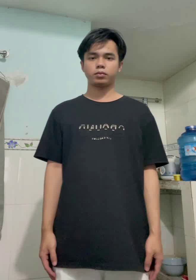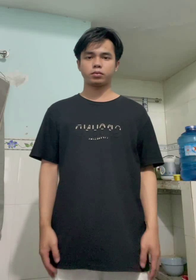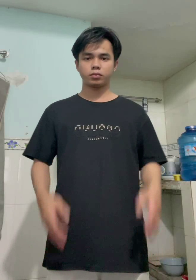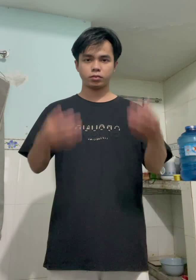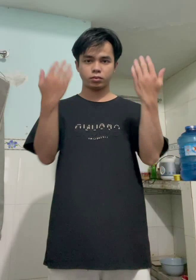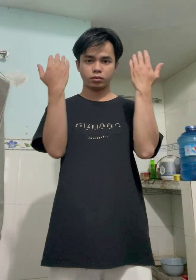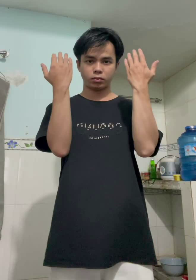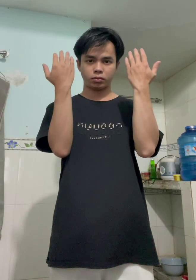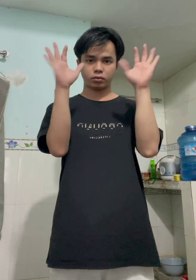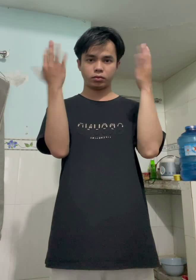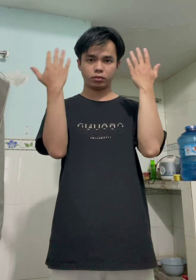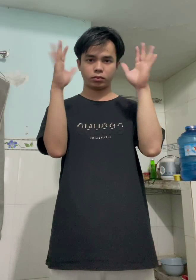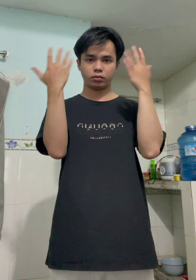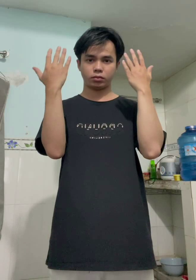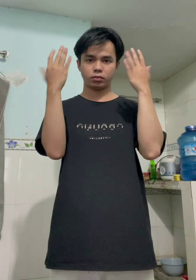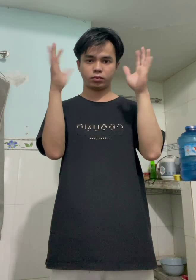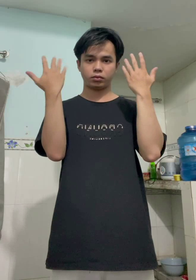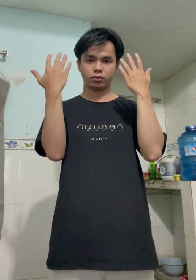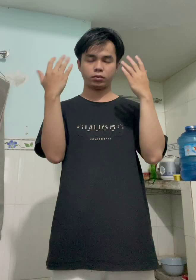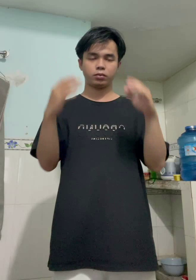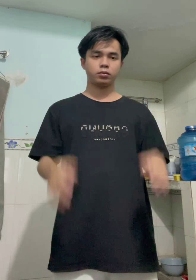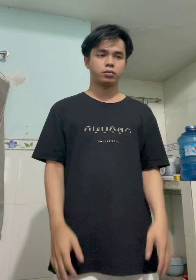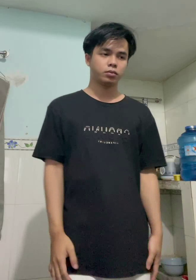vo tay